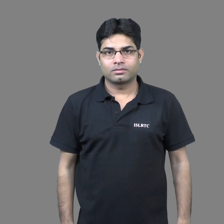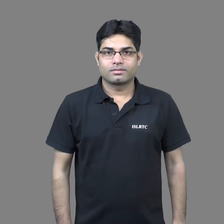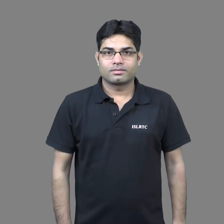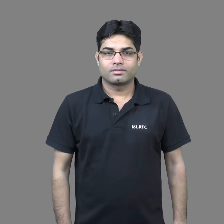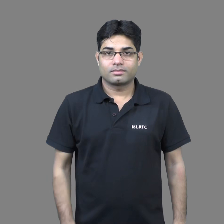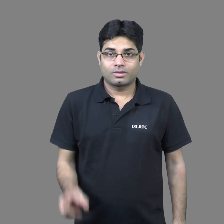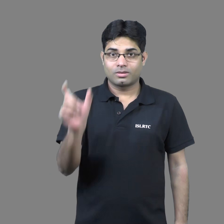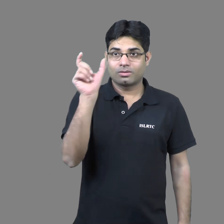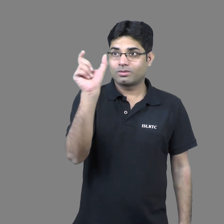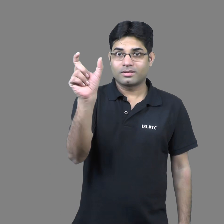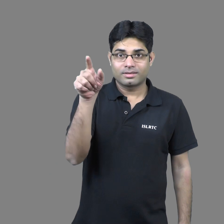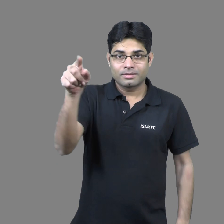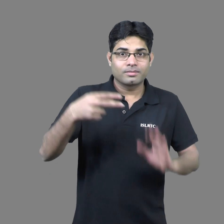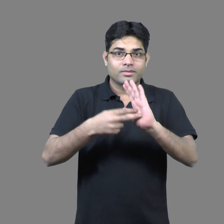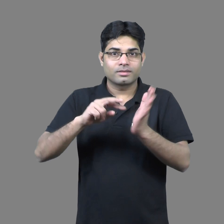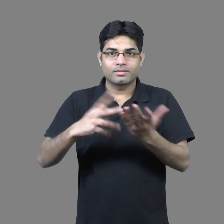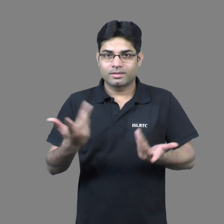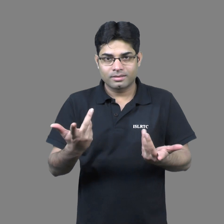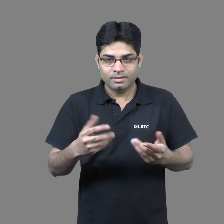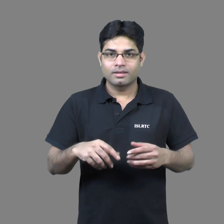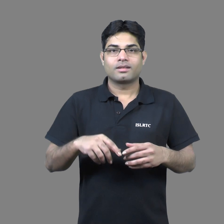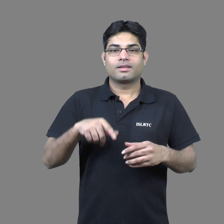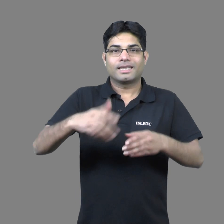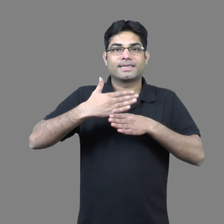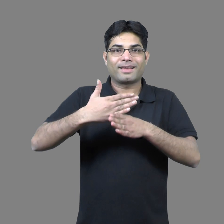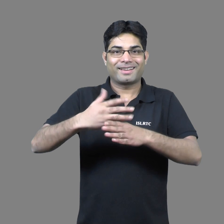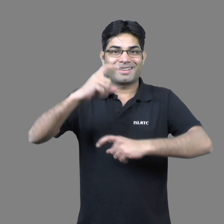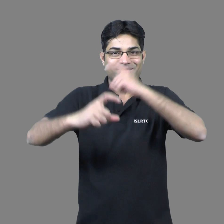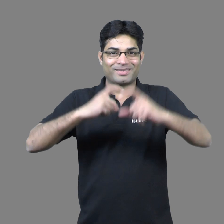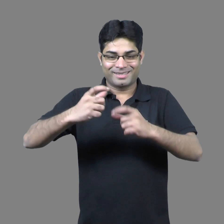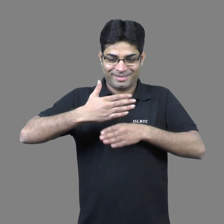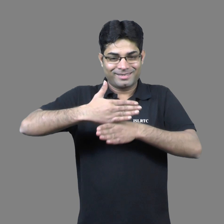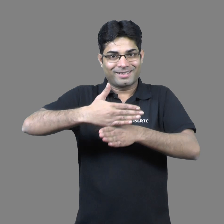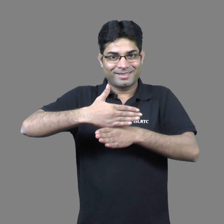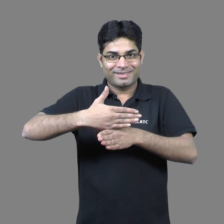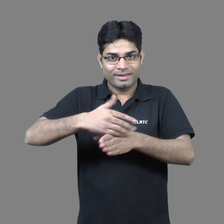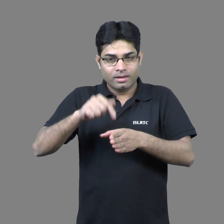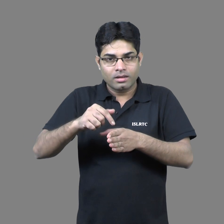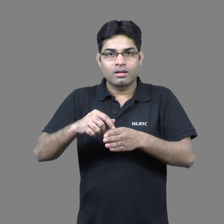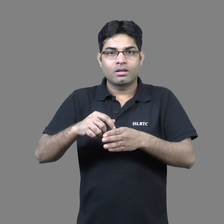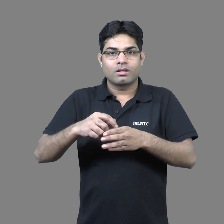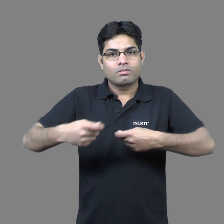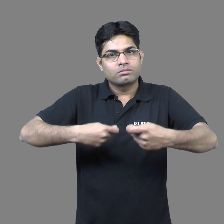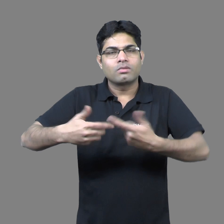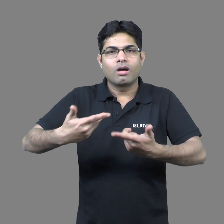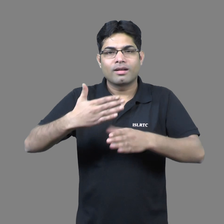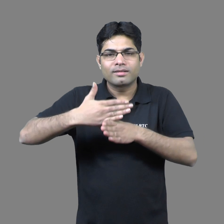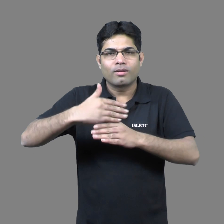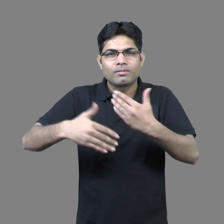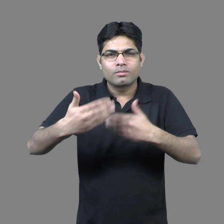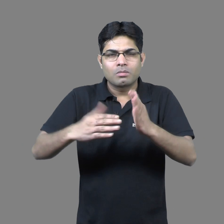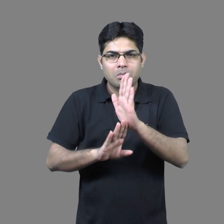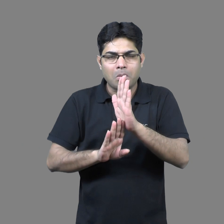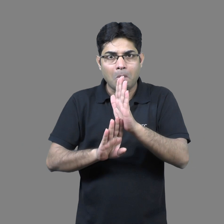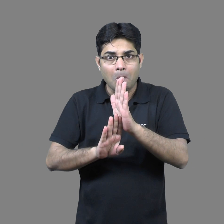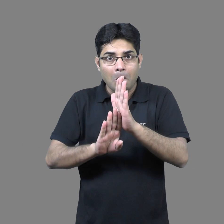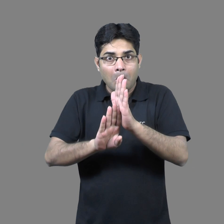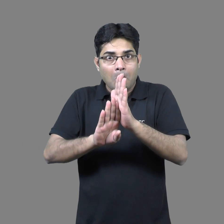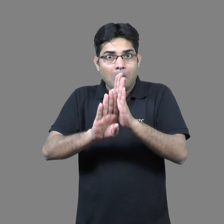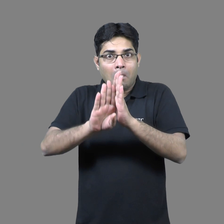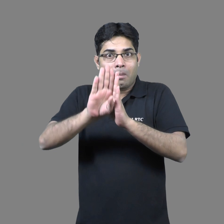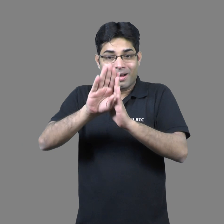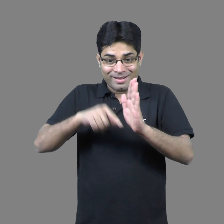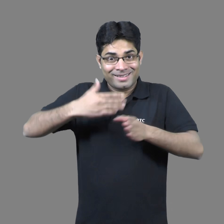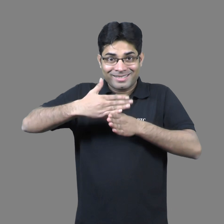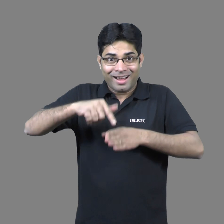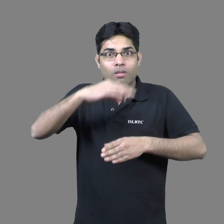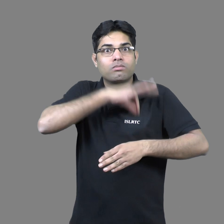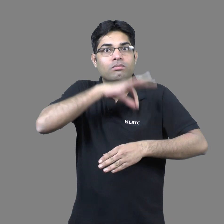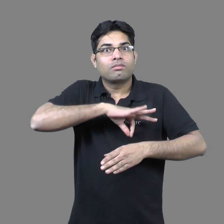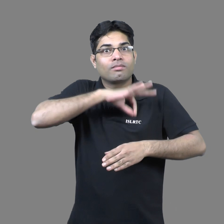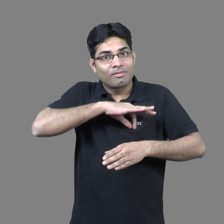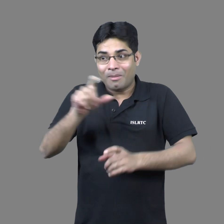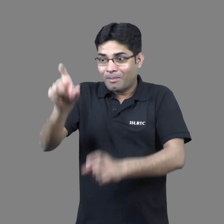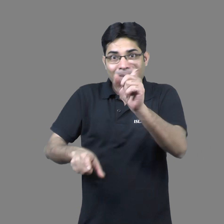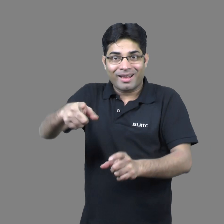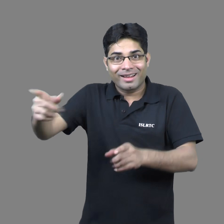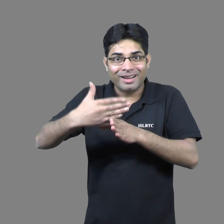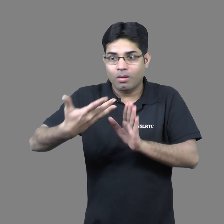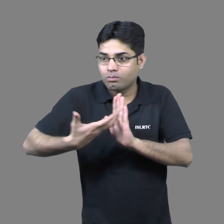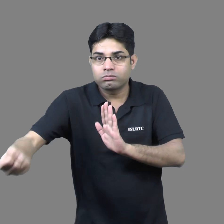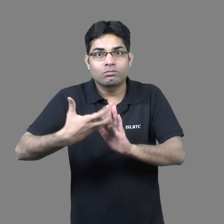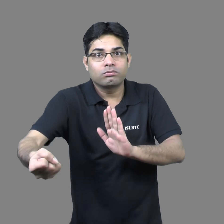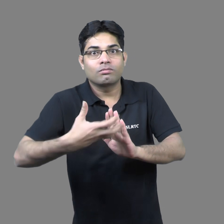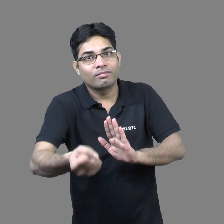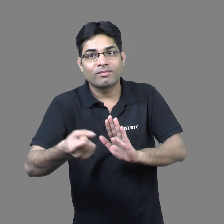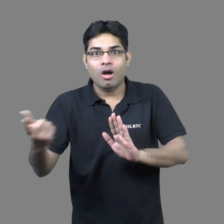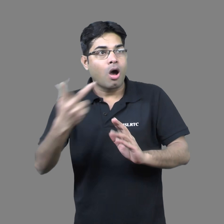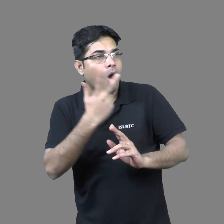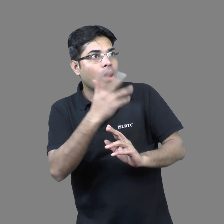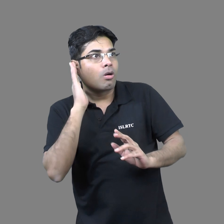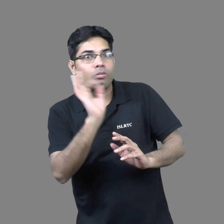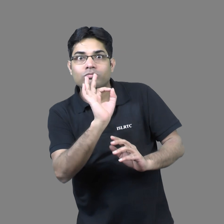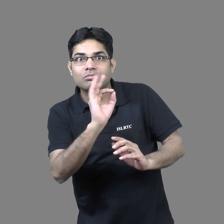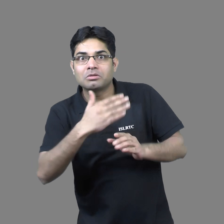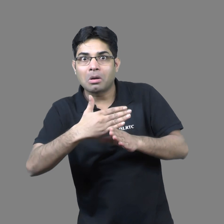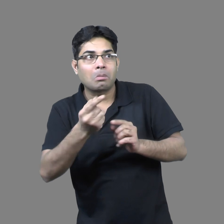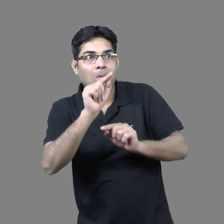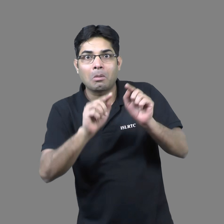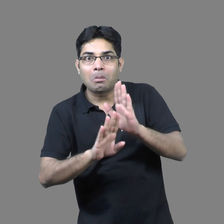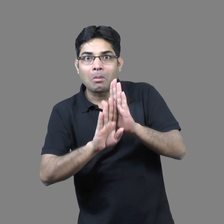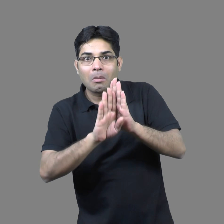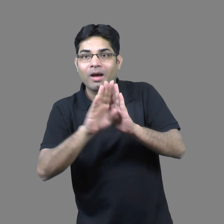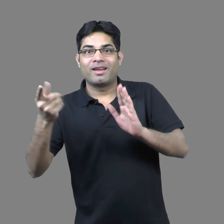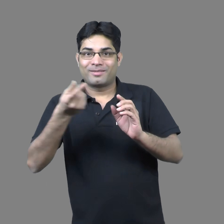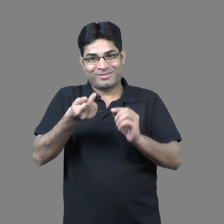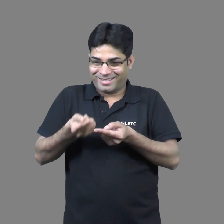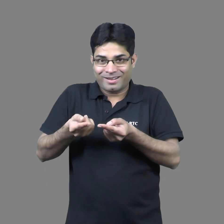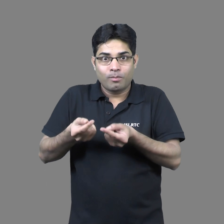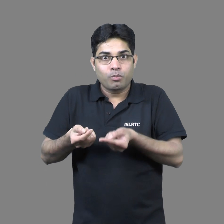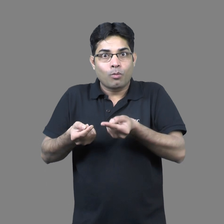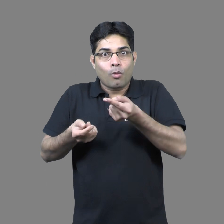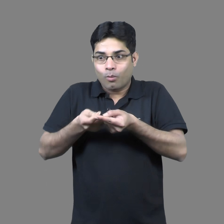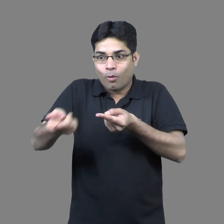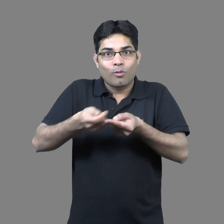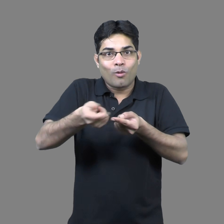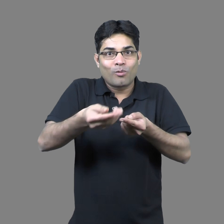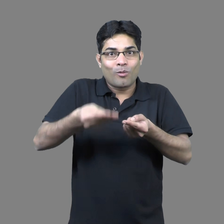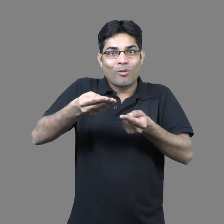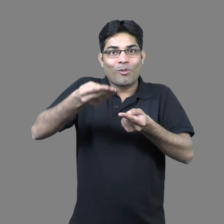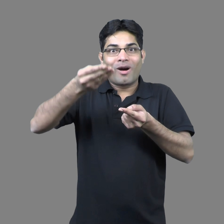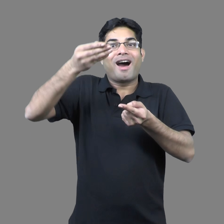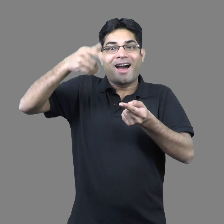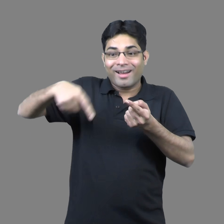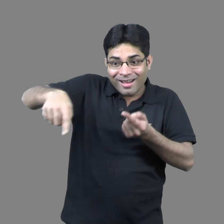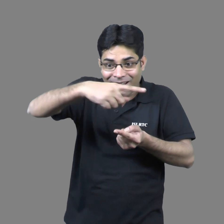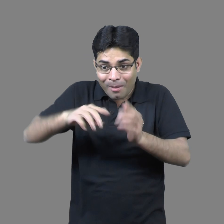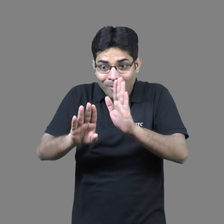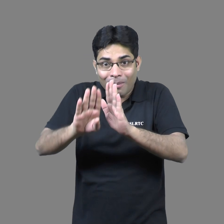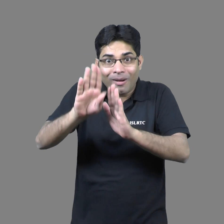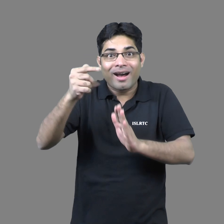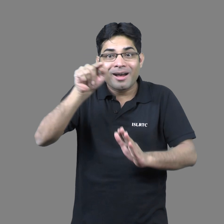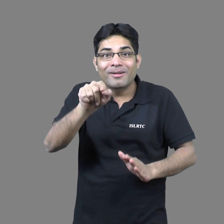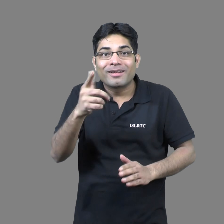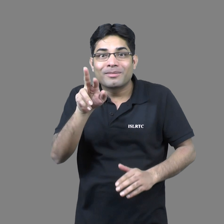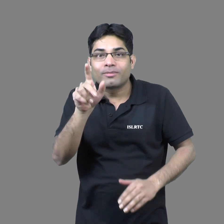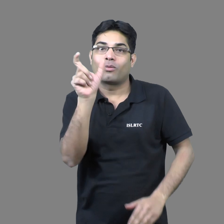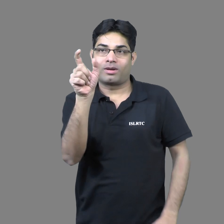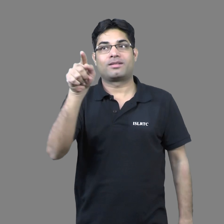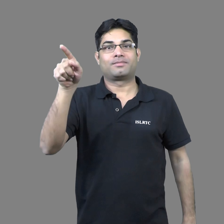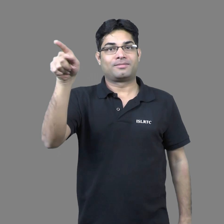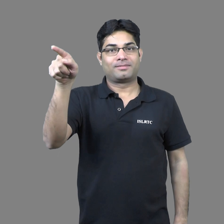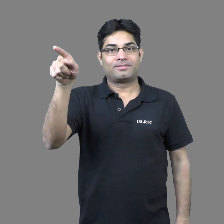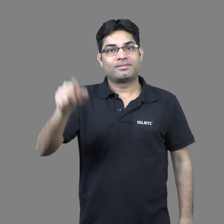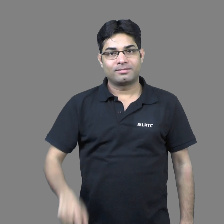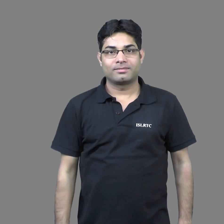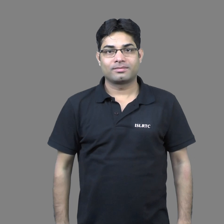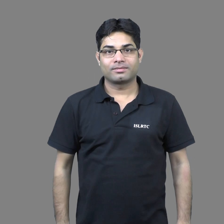Boom